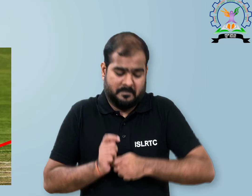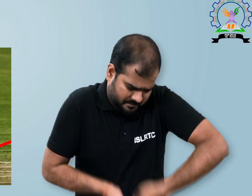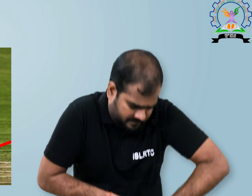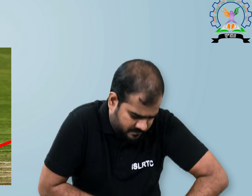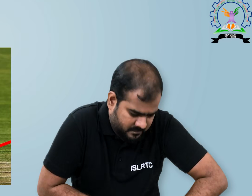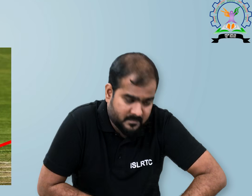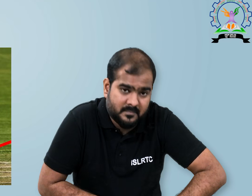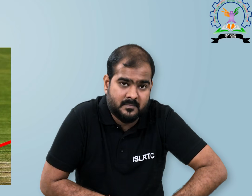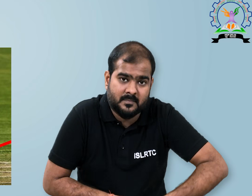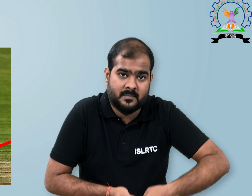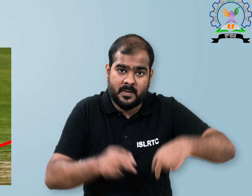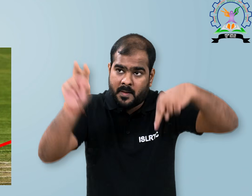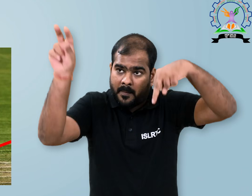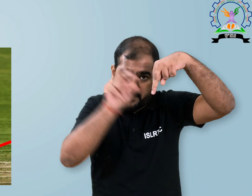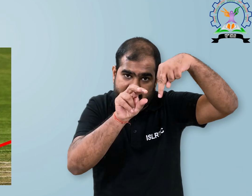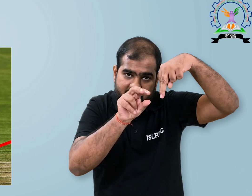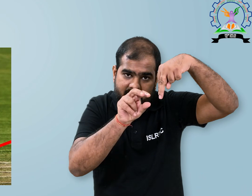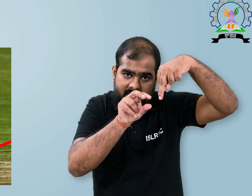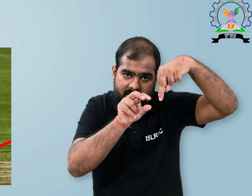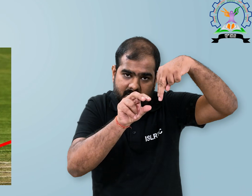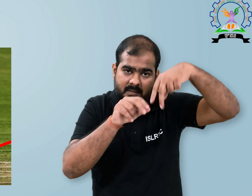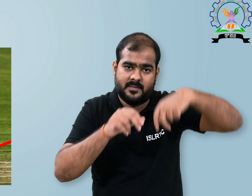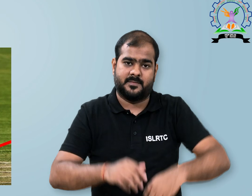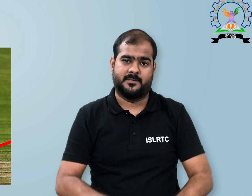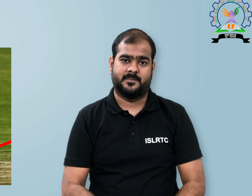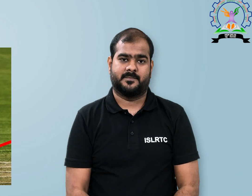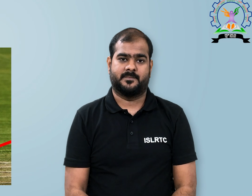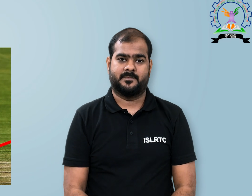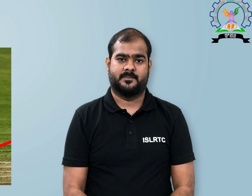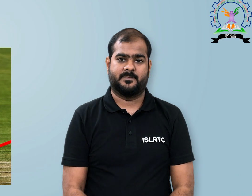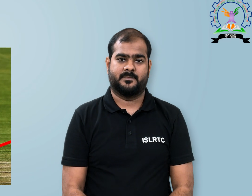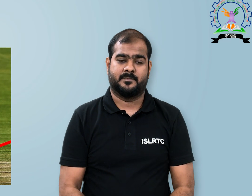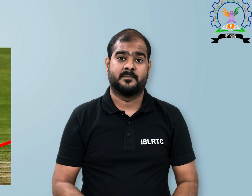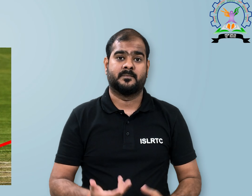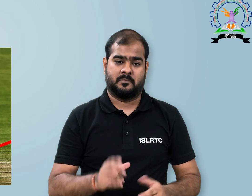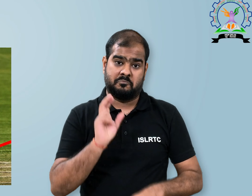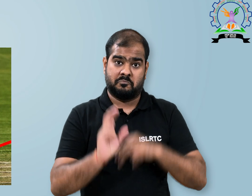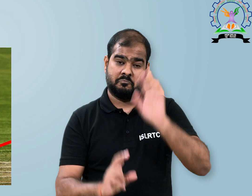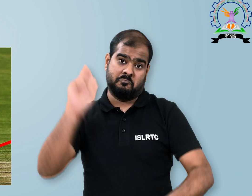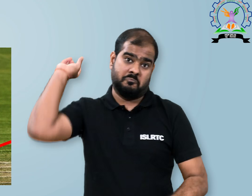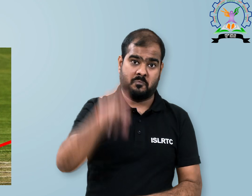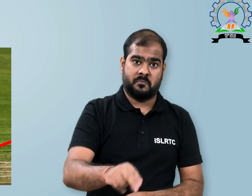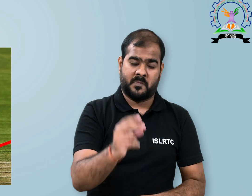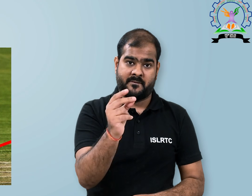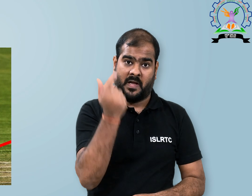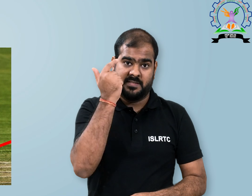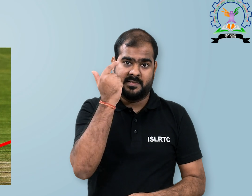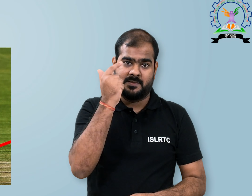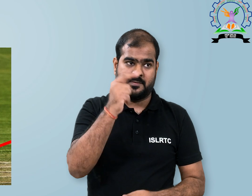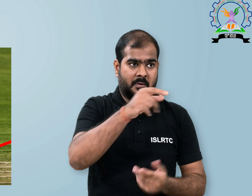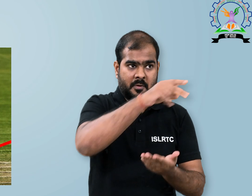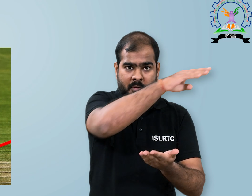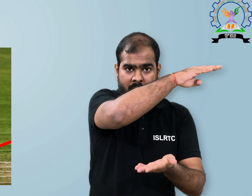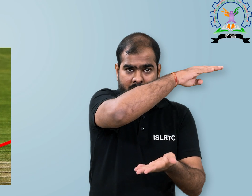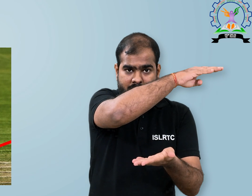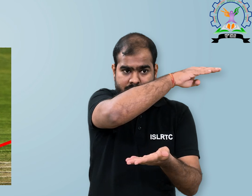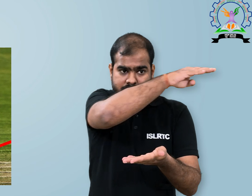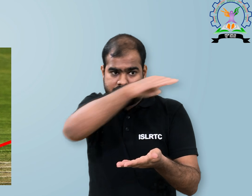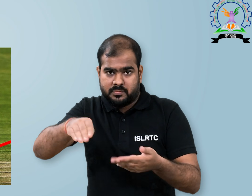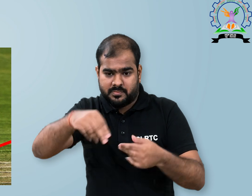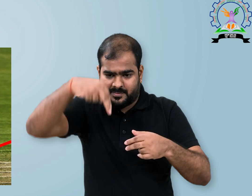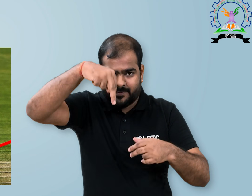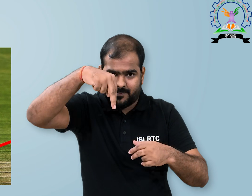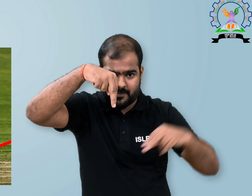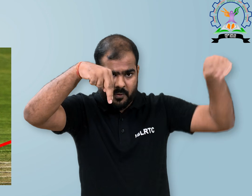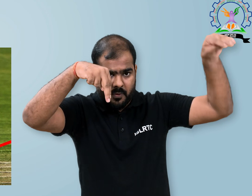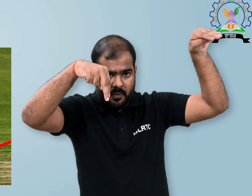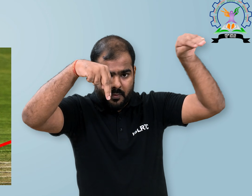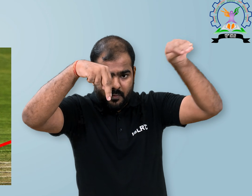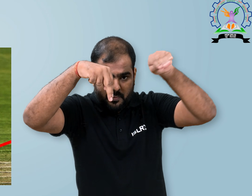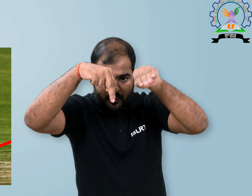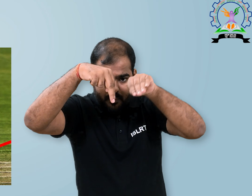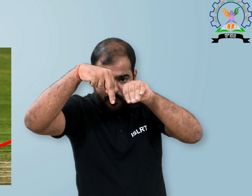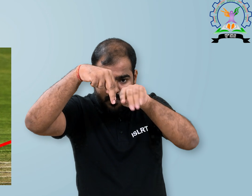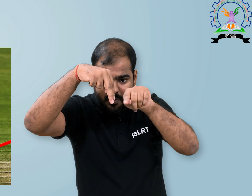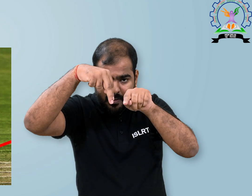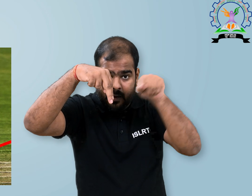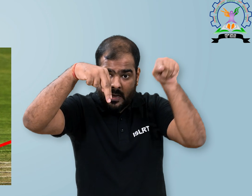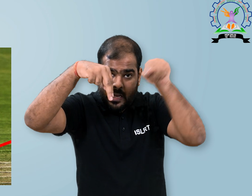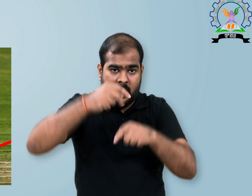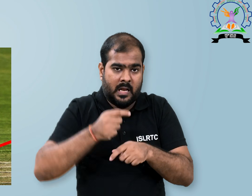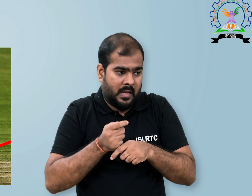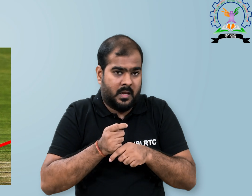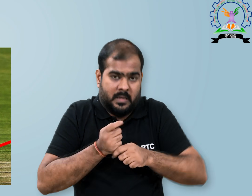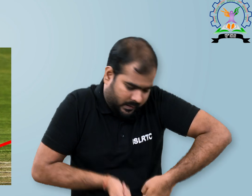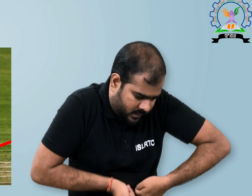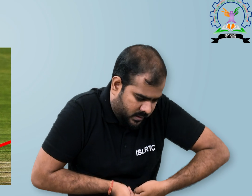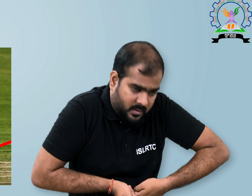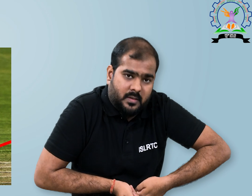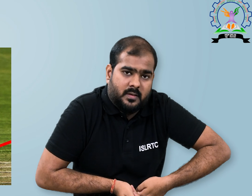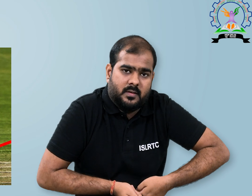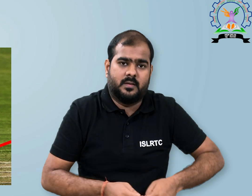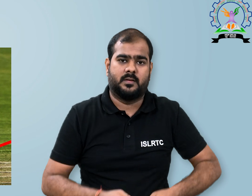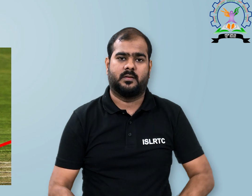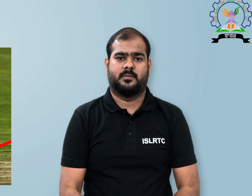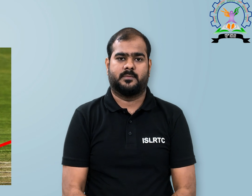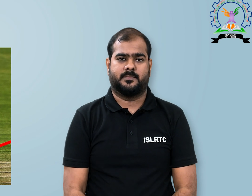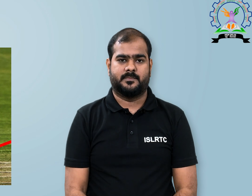Yorker A delivery pitched at or near the batsman's feet.